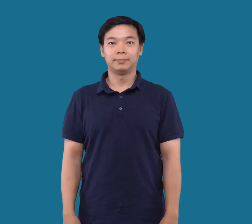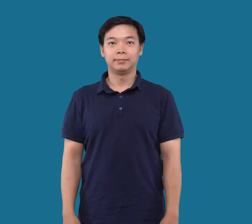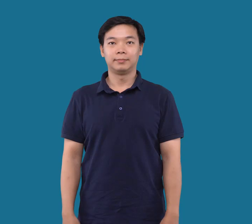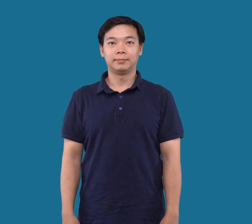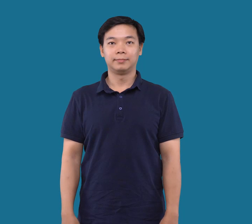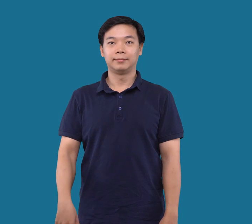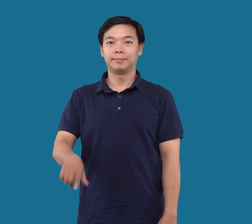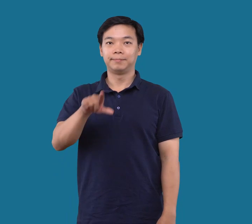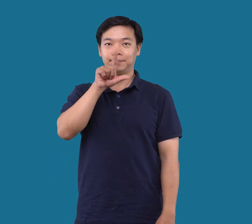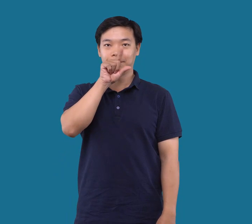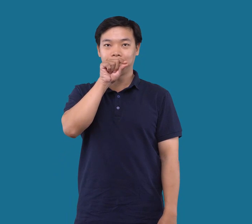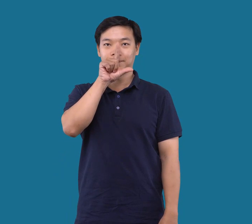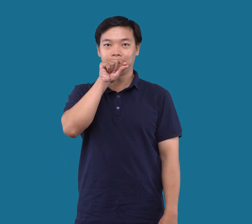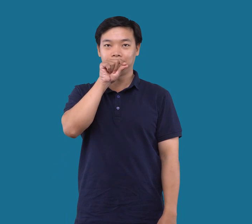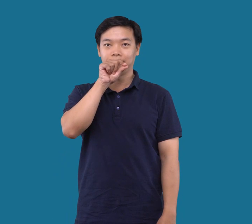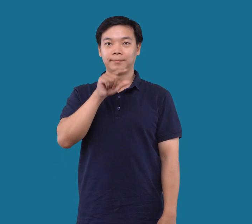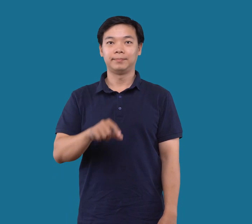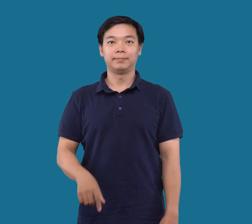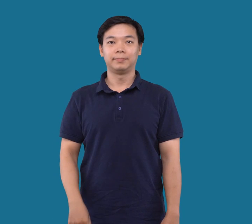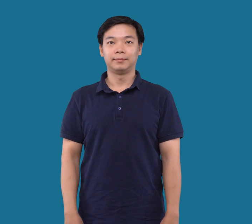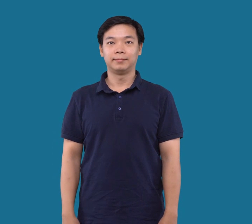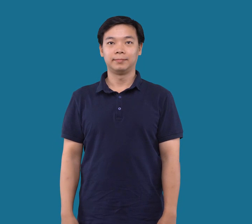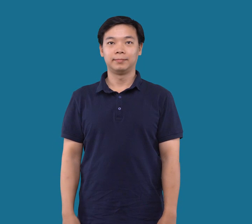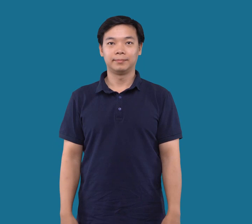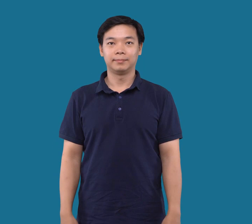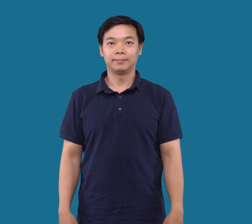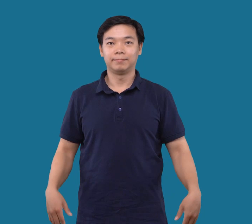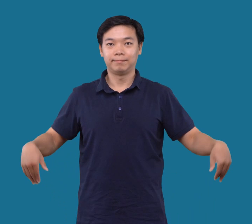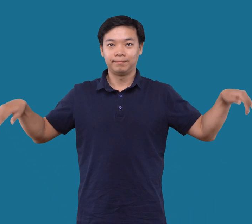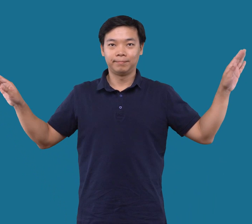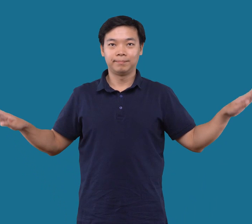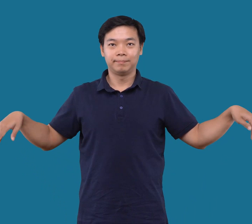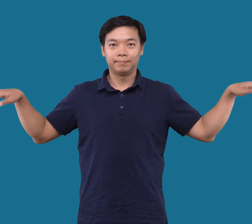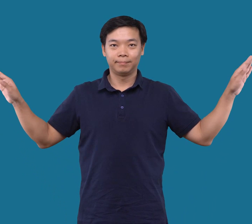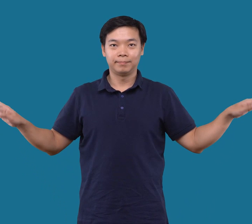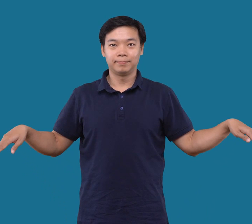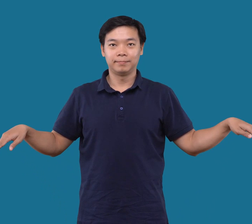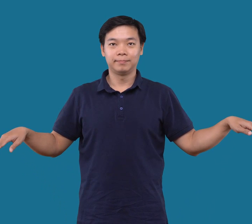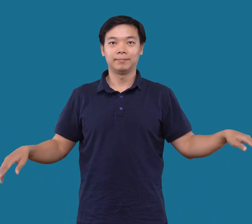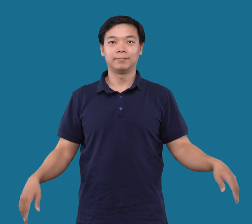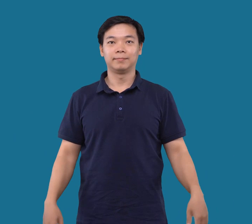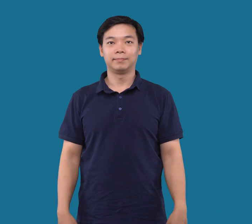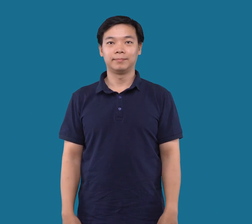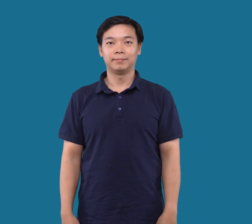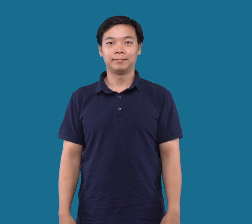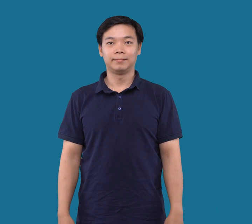con chim